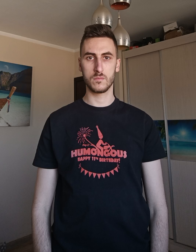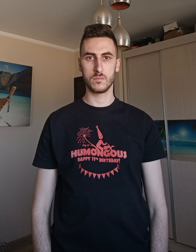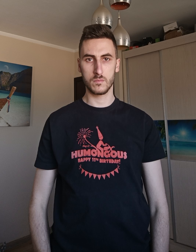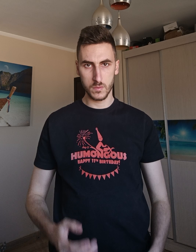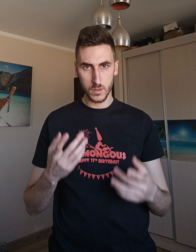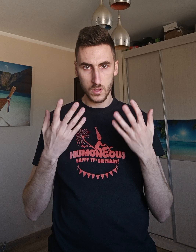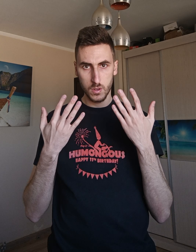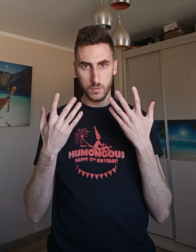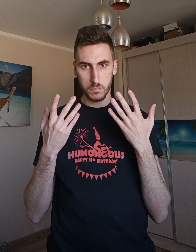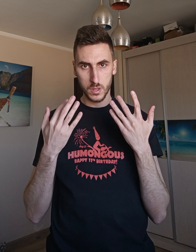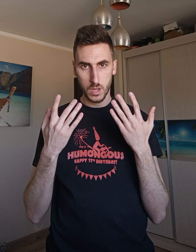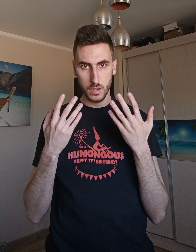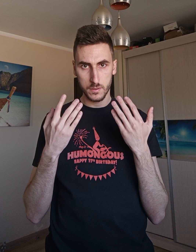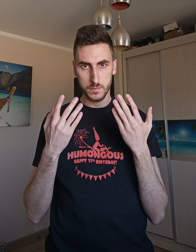מתי